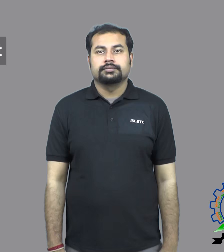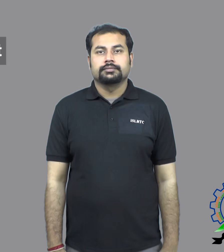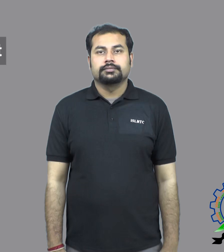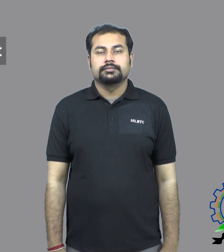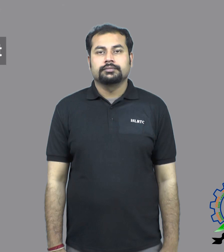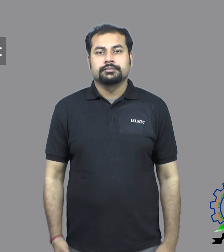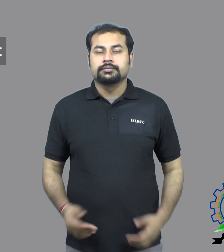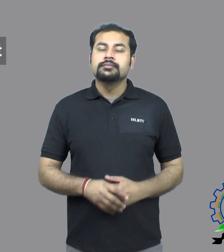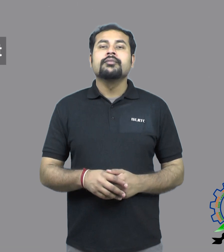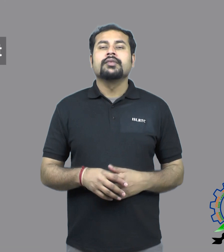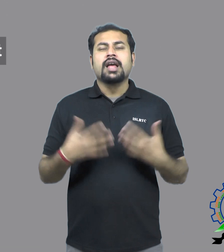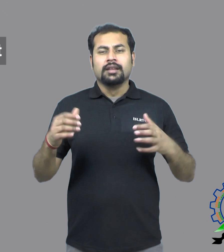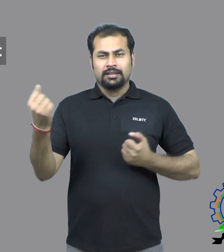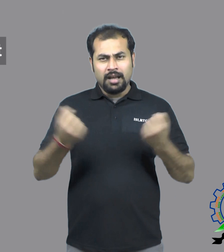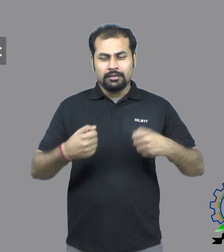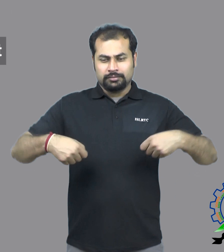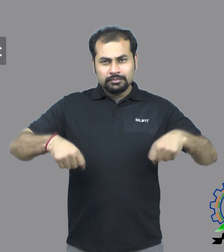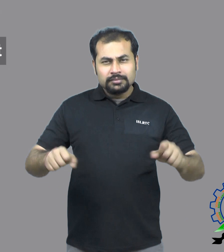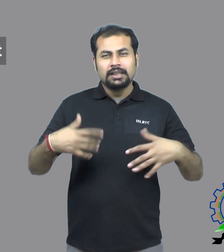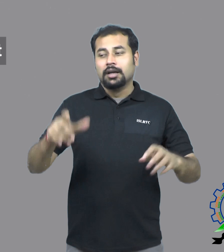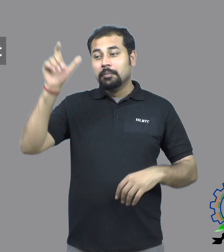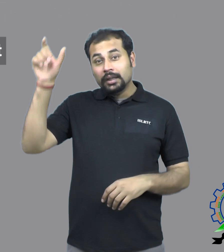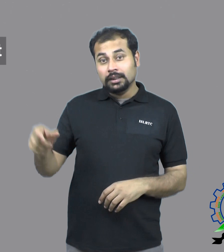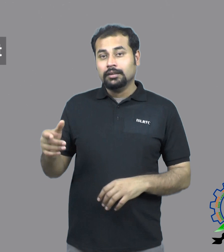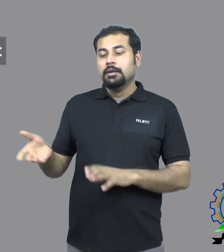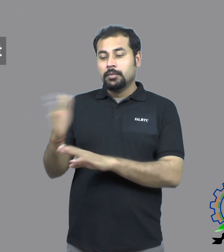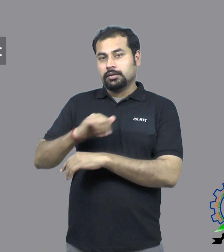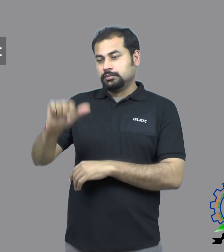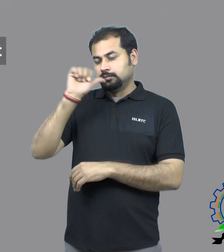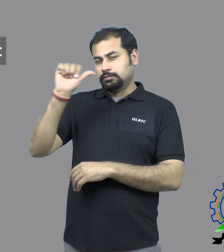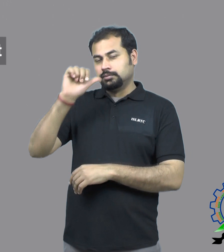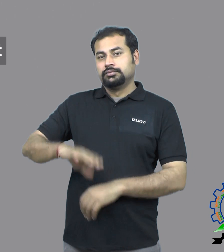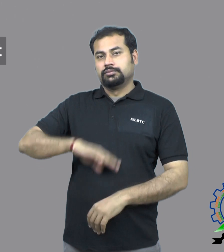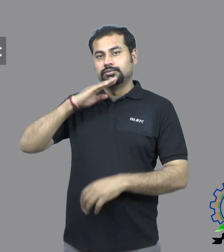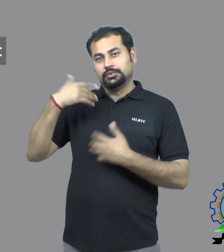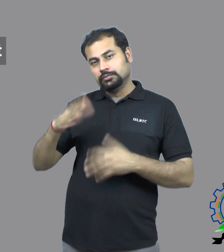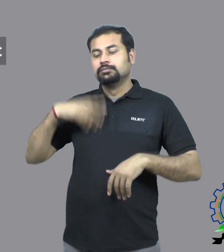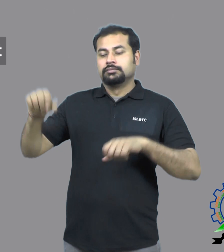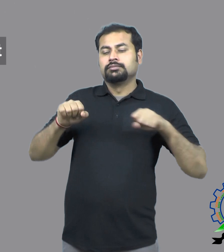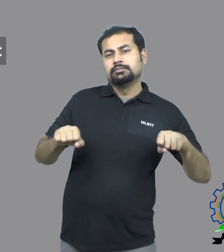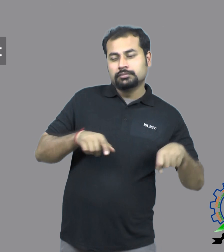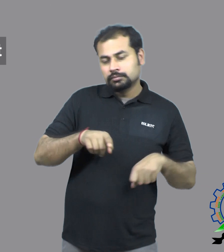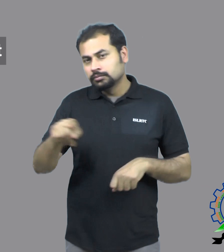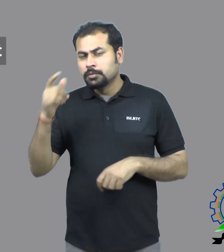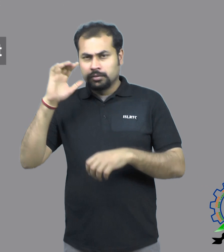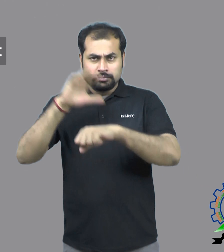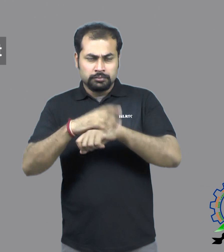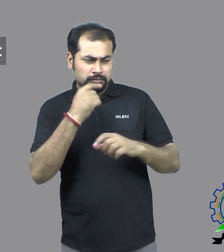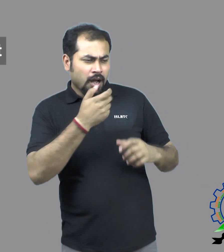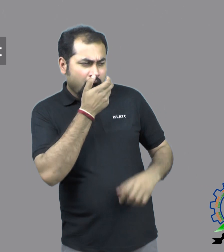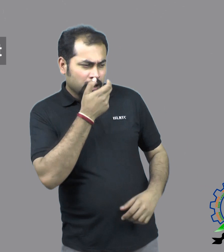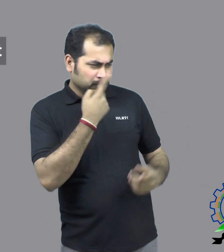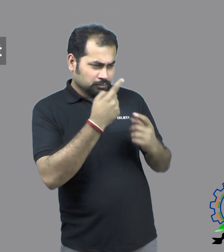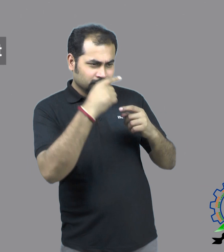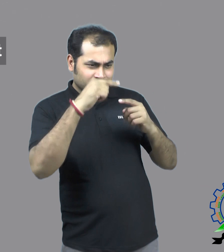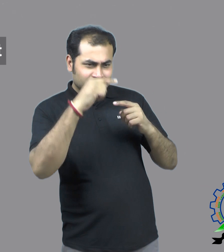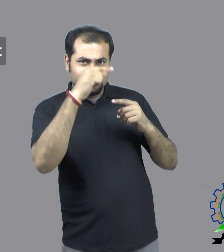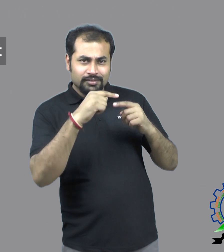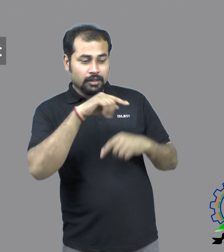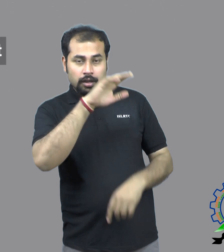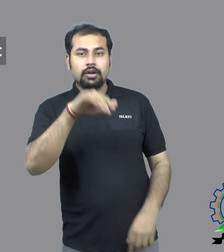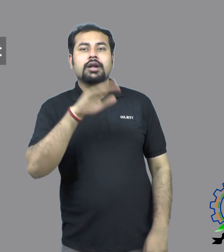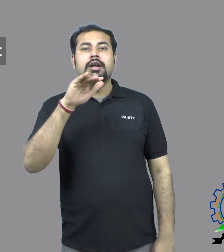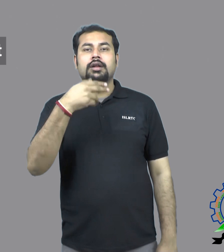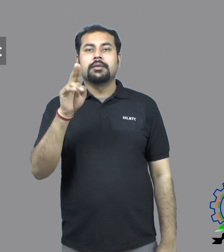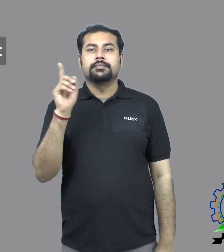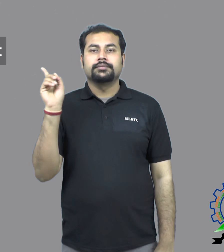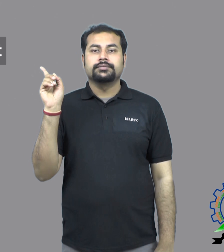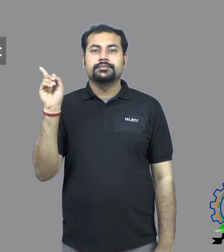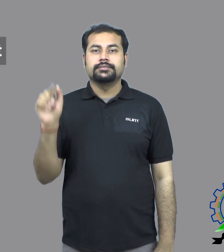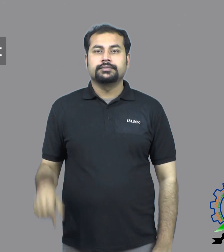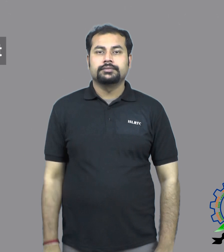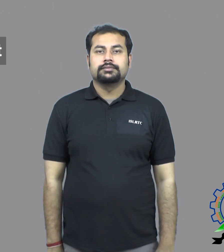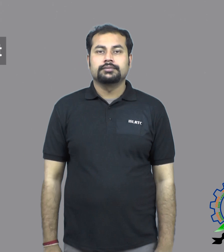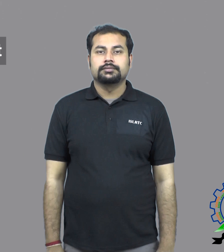Breathalyzer Test